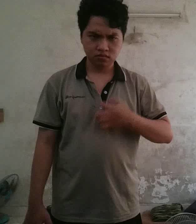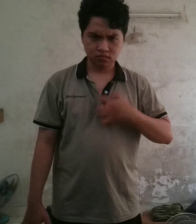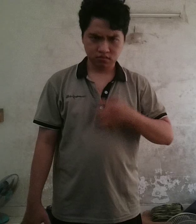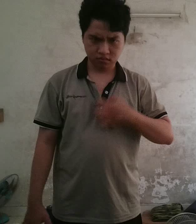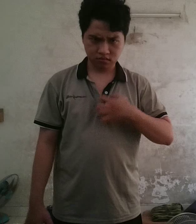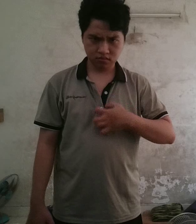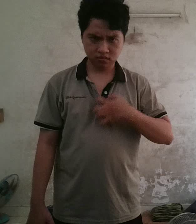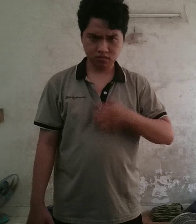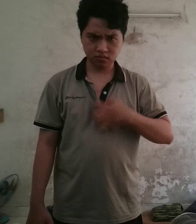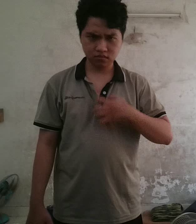ghen